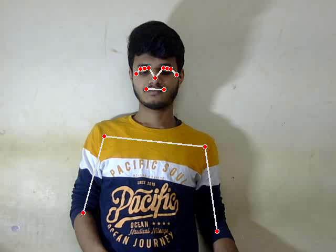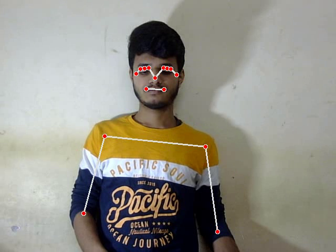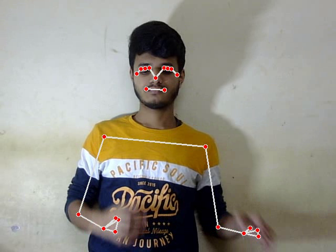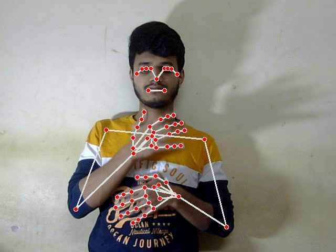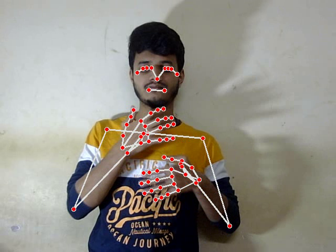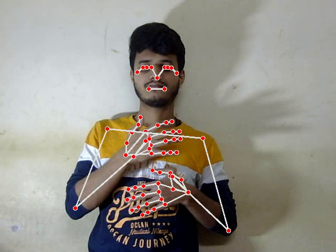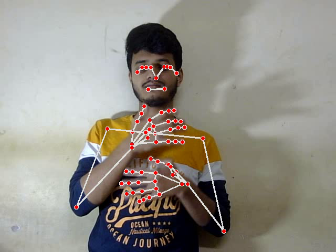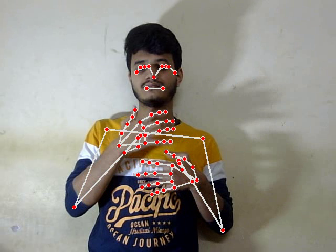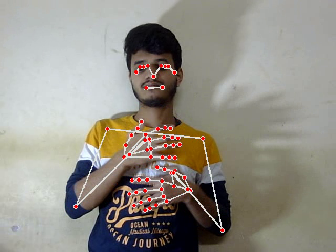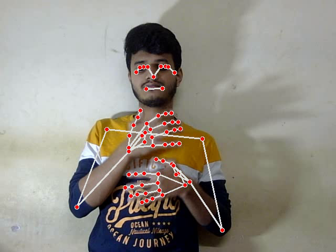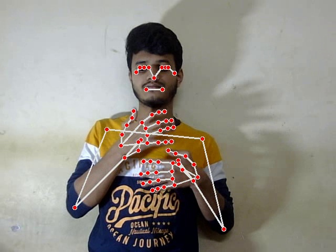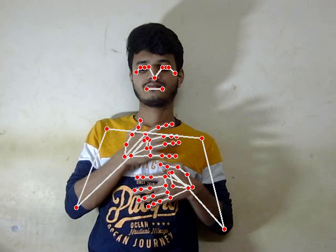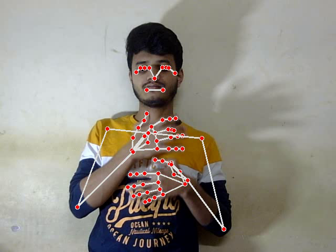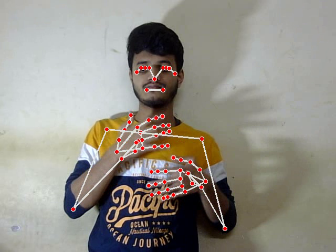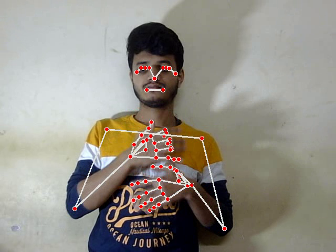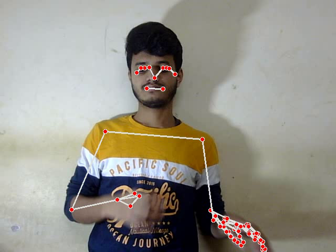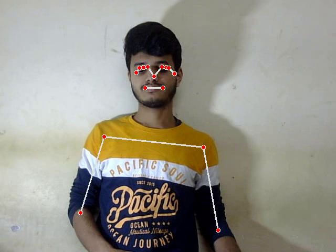happy